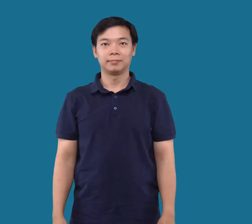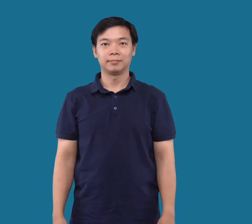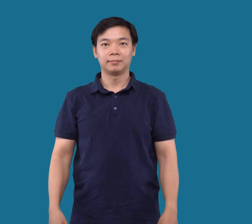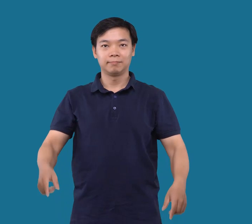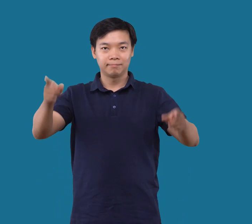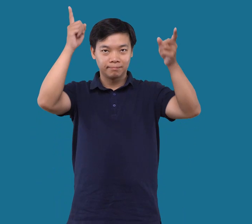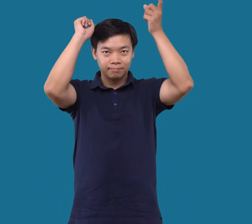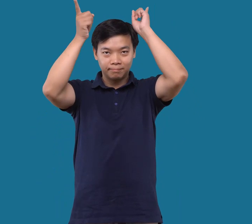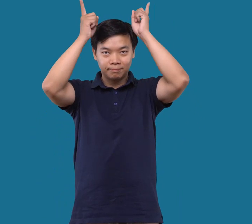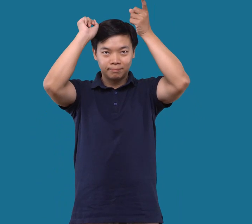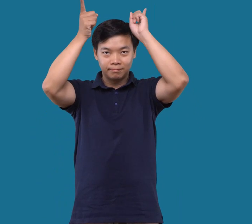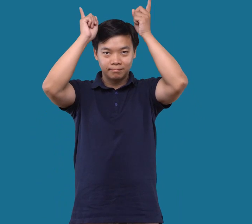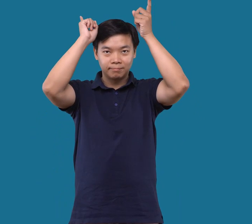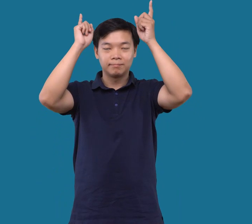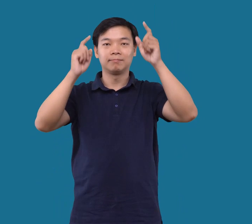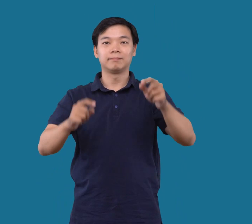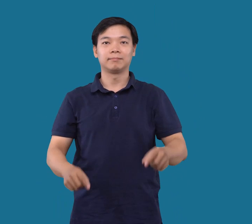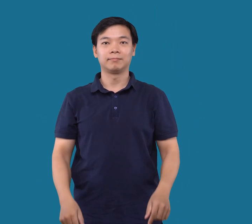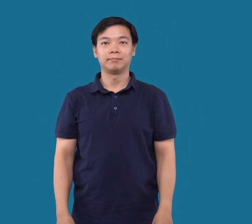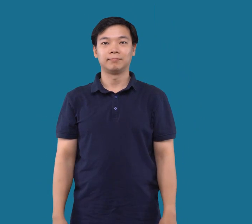con gián